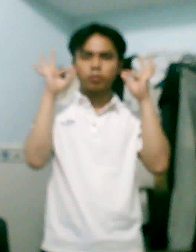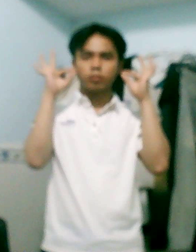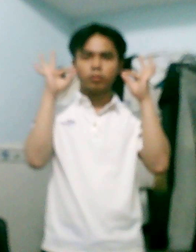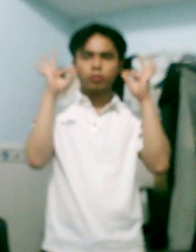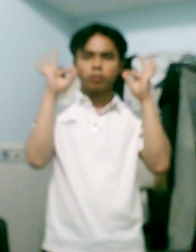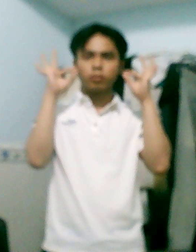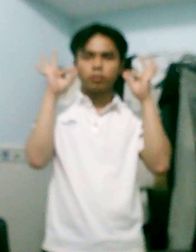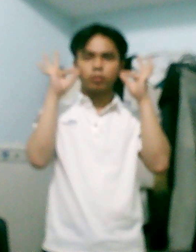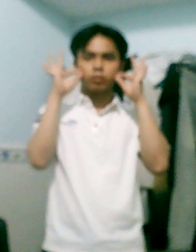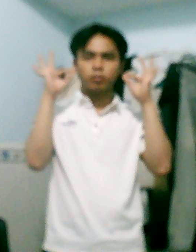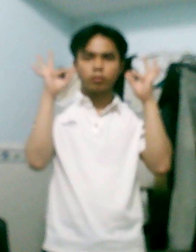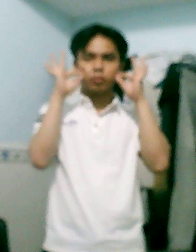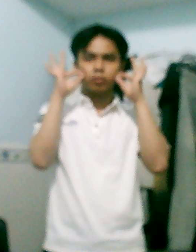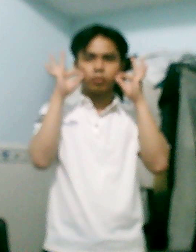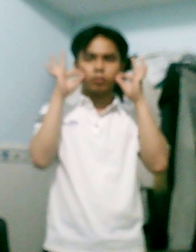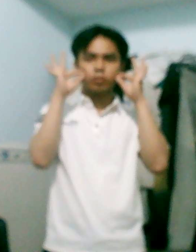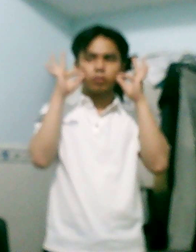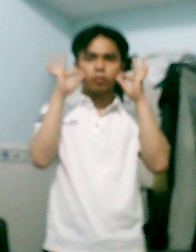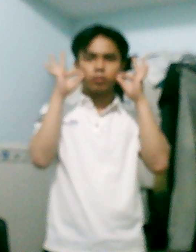meo